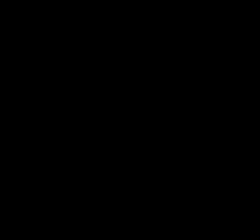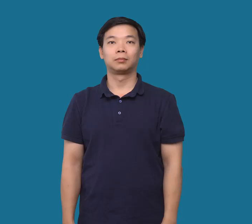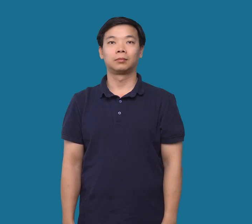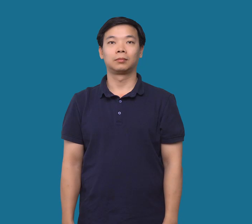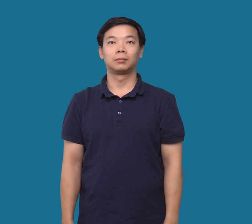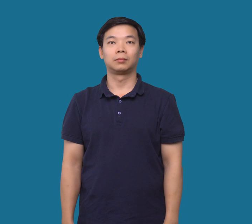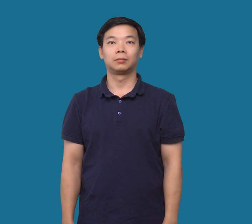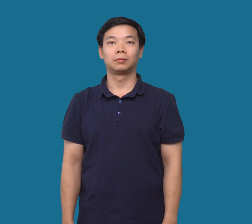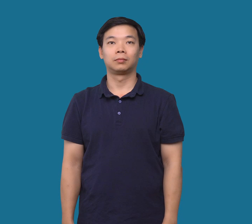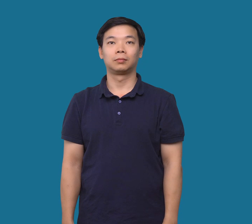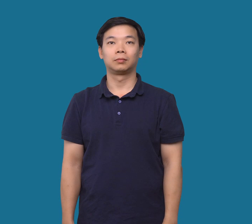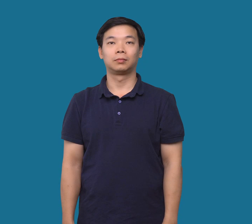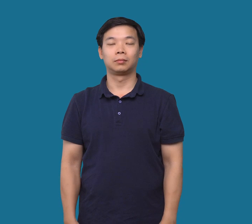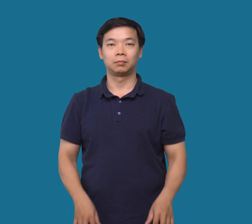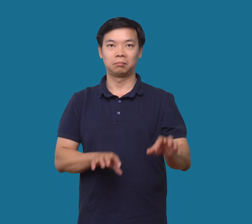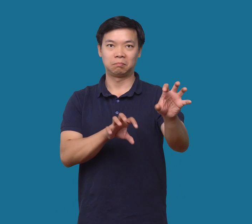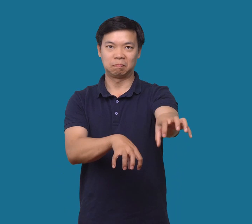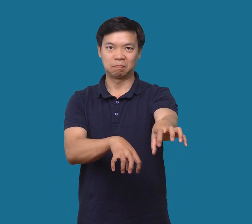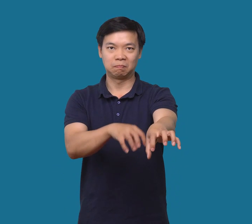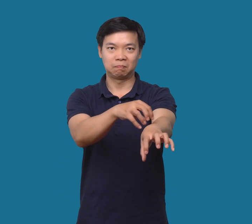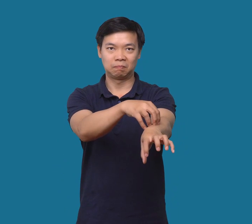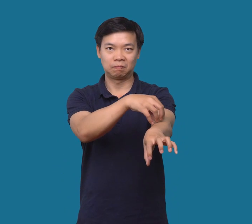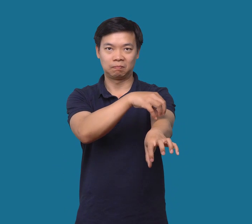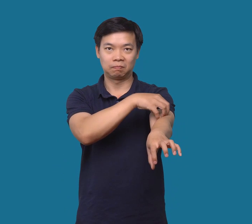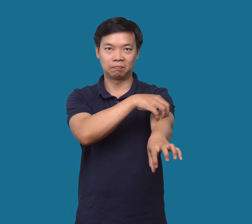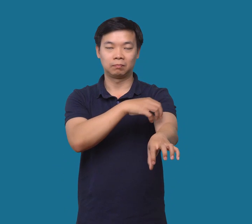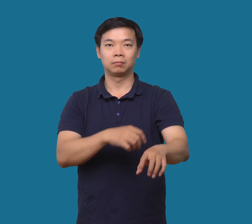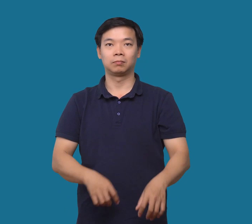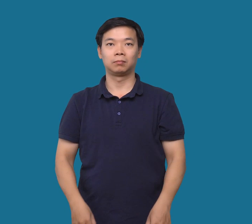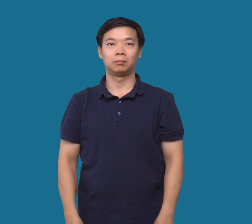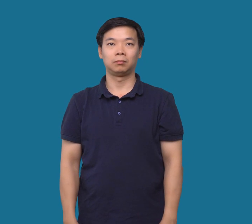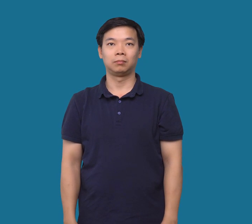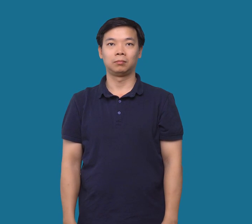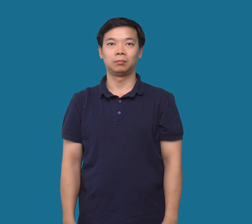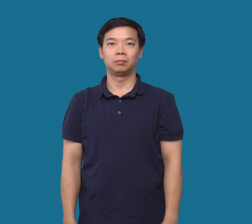báo (con báo)